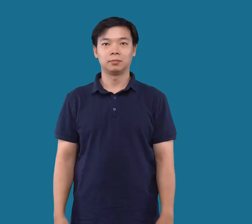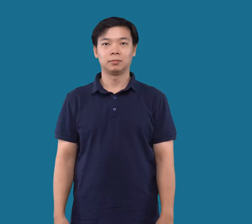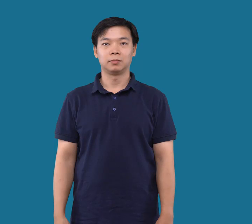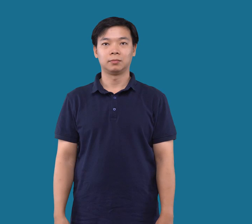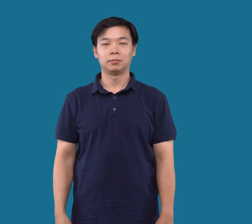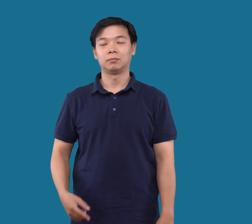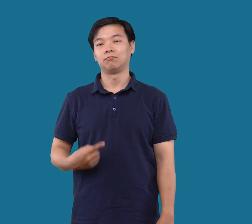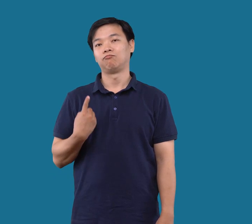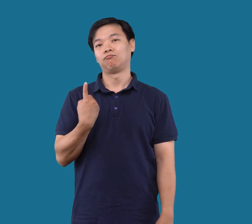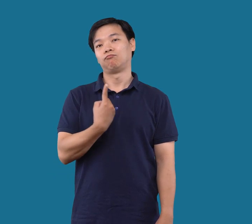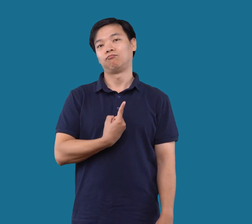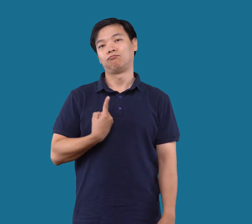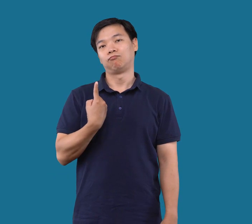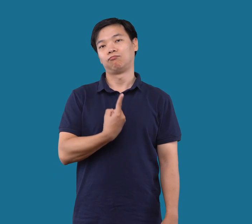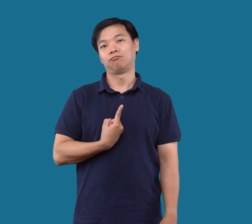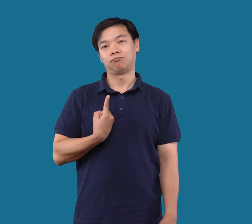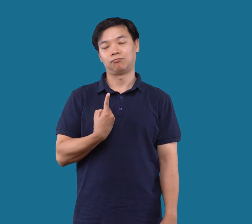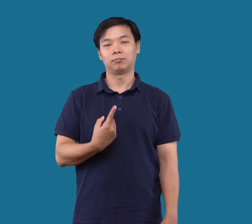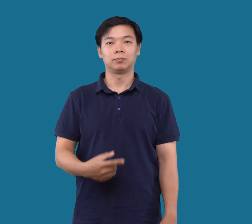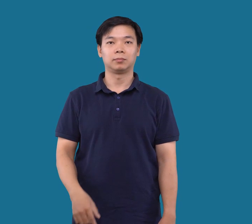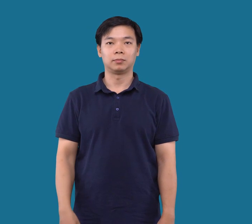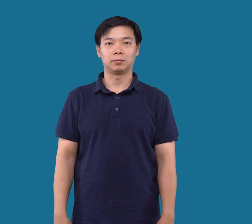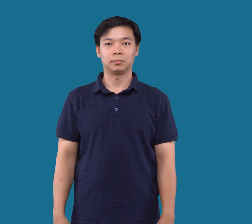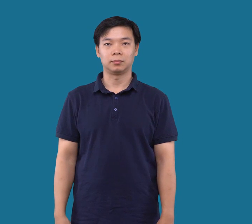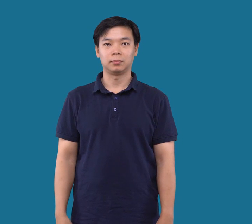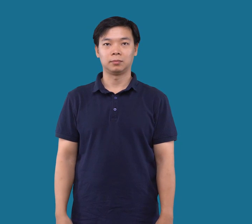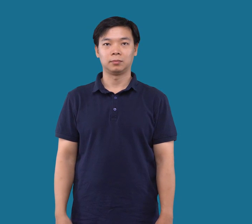cô đơn